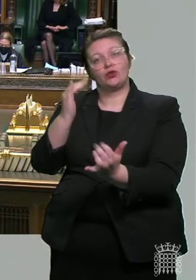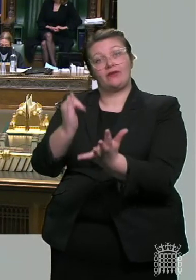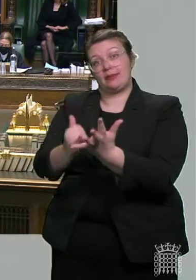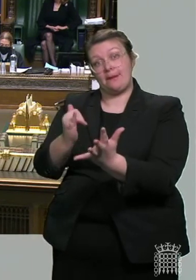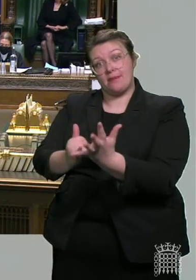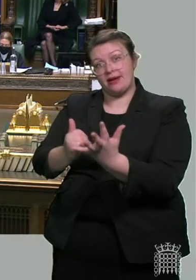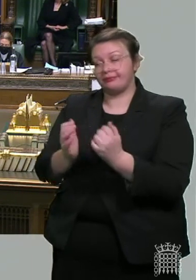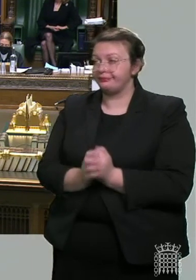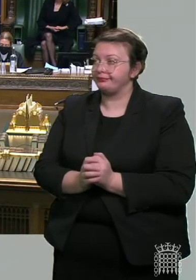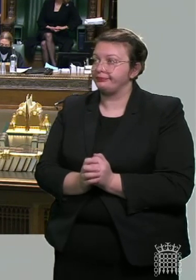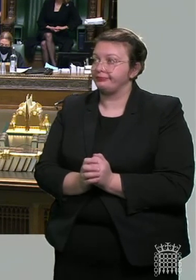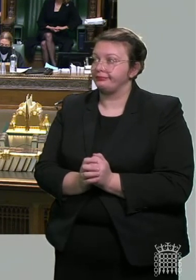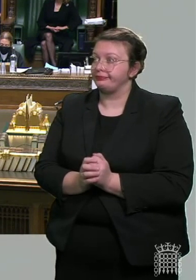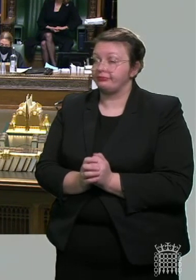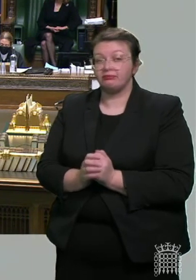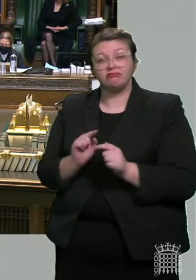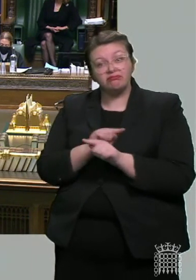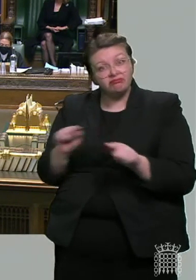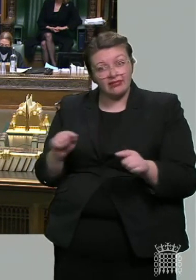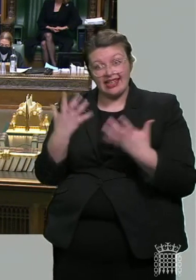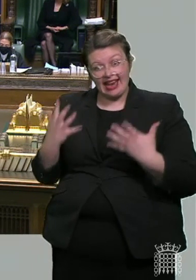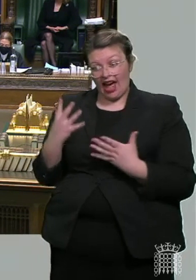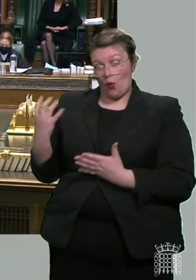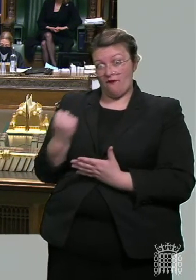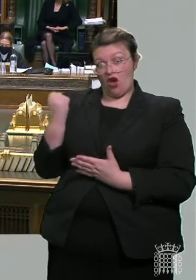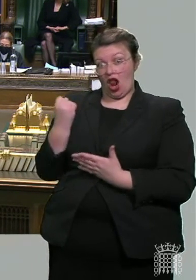For employees, there will be no change to the terms.